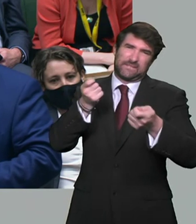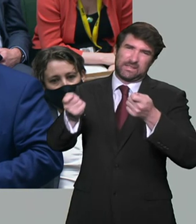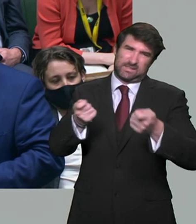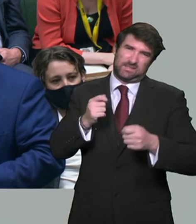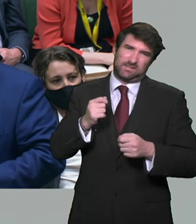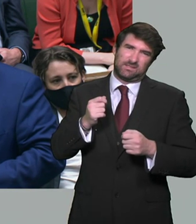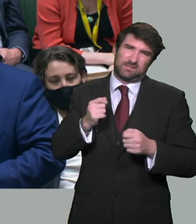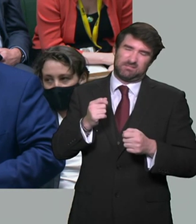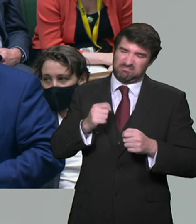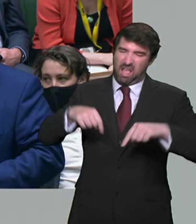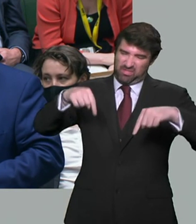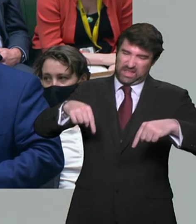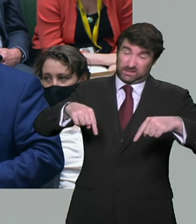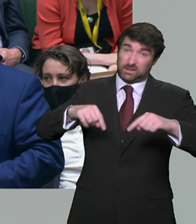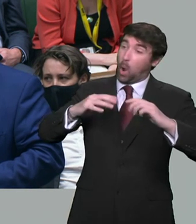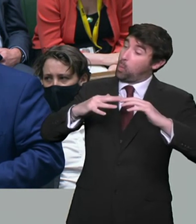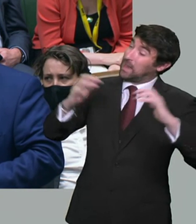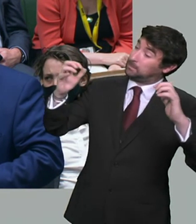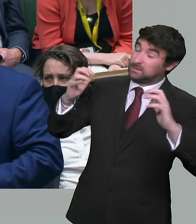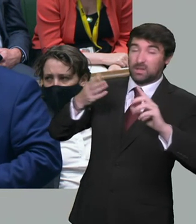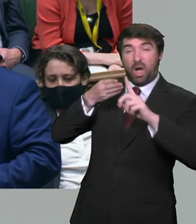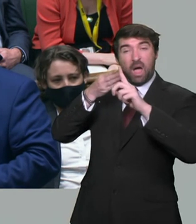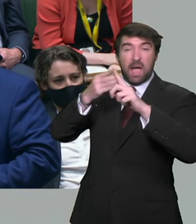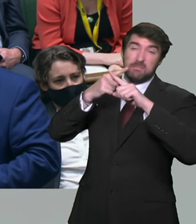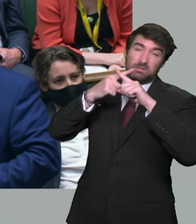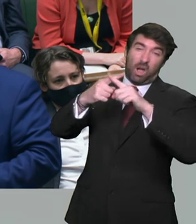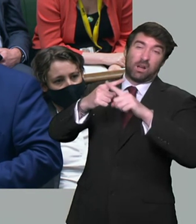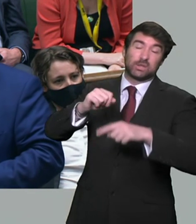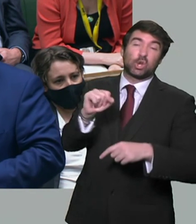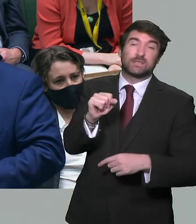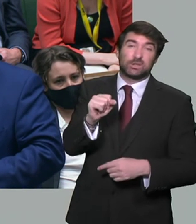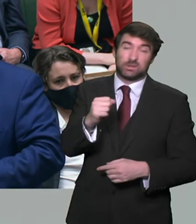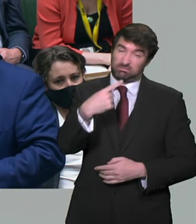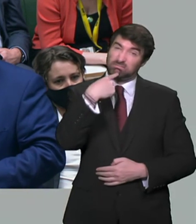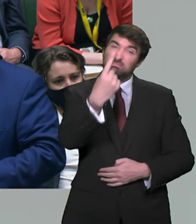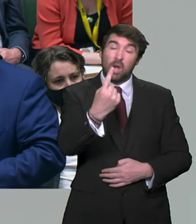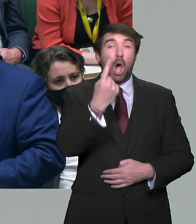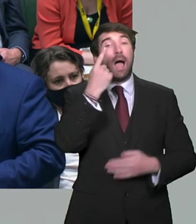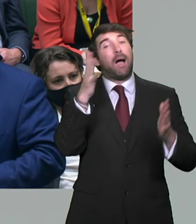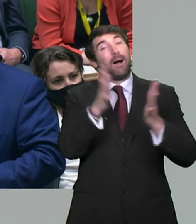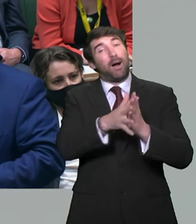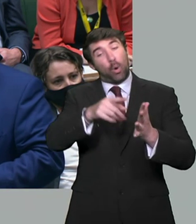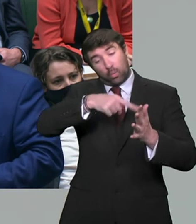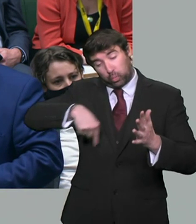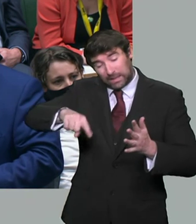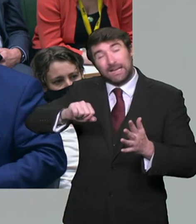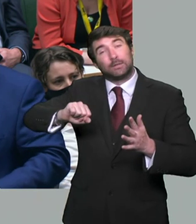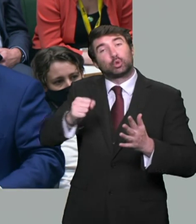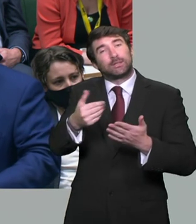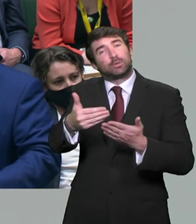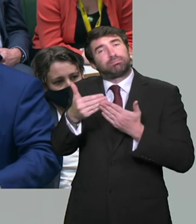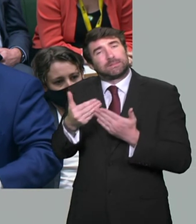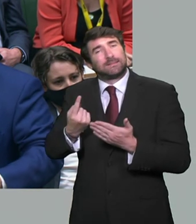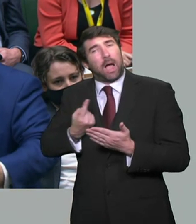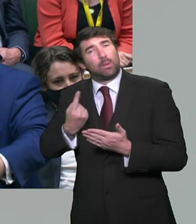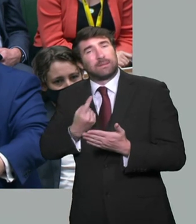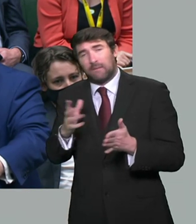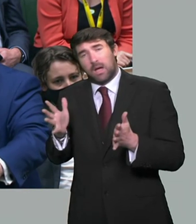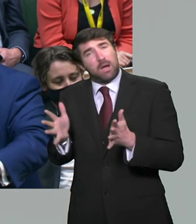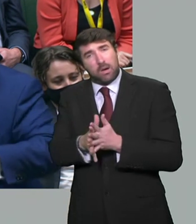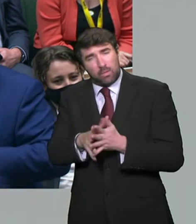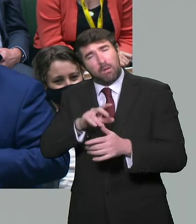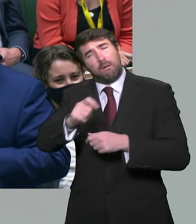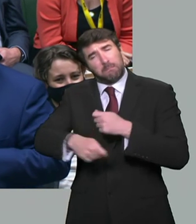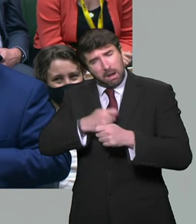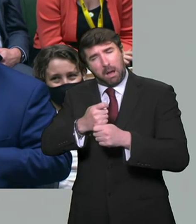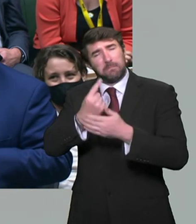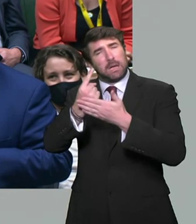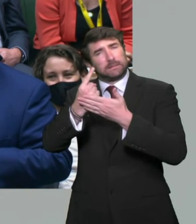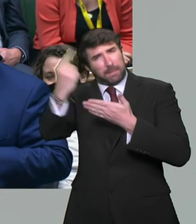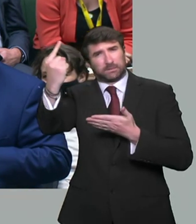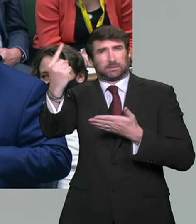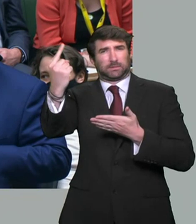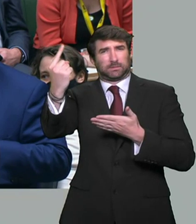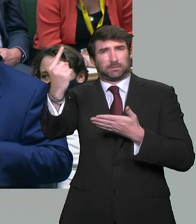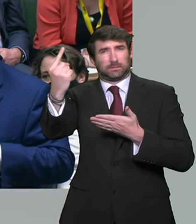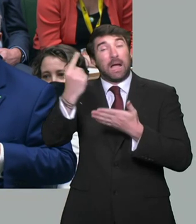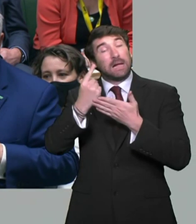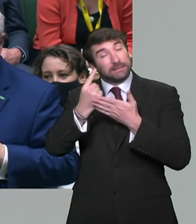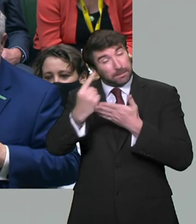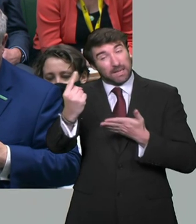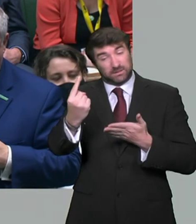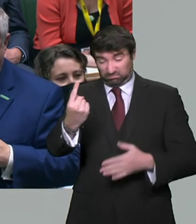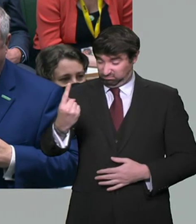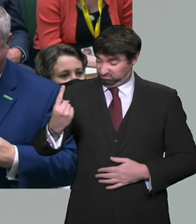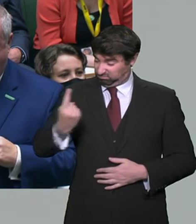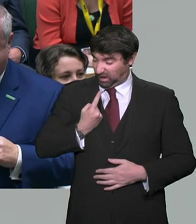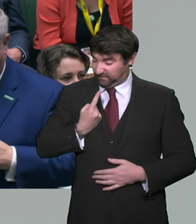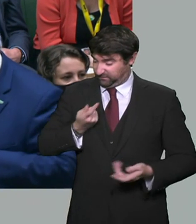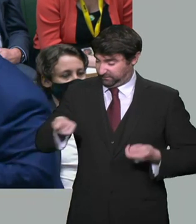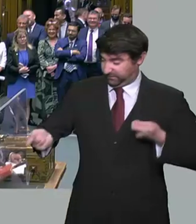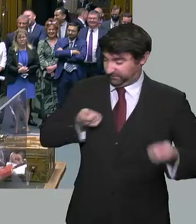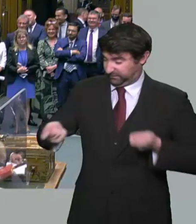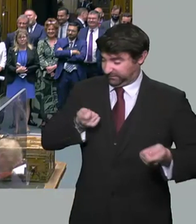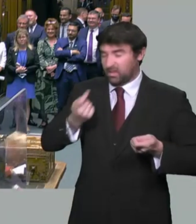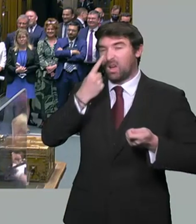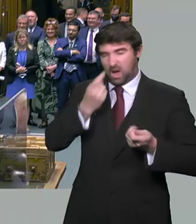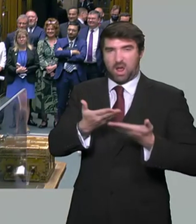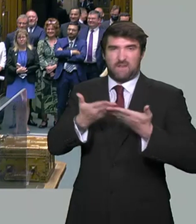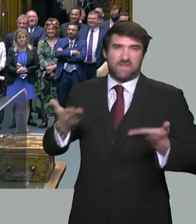Is it not the case that the only way to protect Scotland from Tory cuts and the regressive tax hikes is for it to become an independent country, with the full powers needed to build a fair, strong and equal recovery for the people of Scotland?